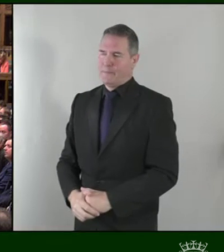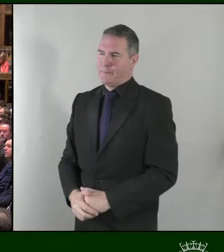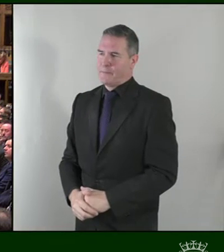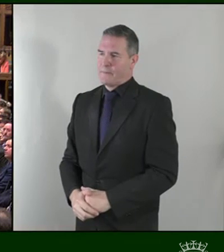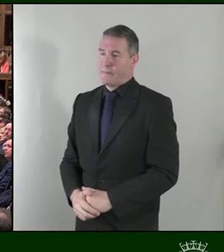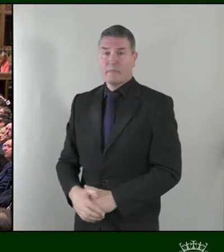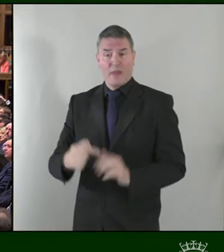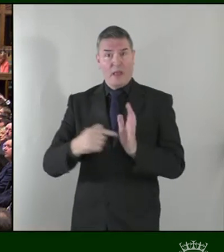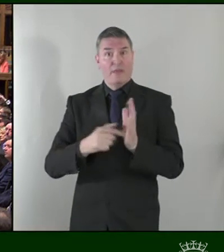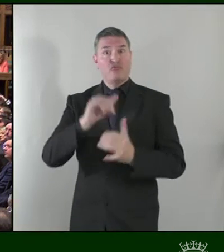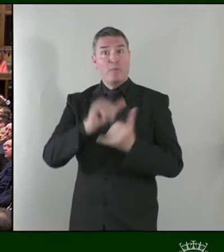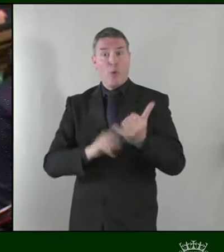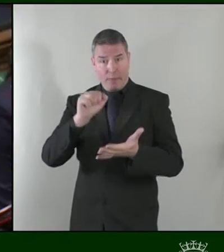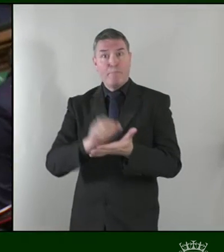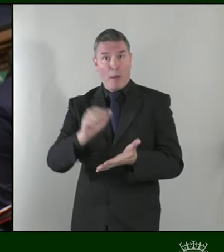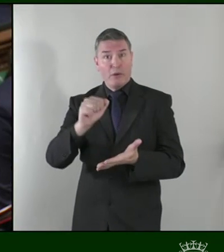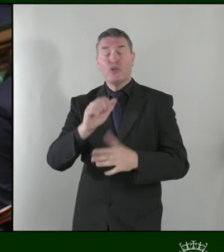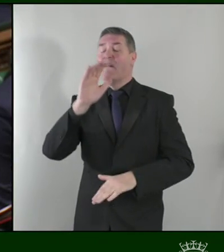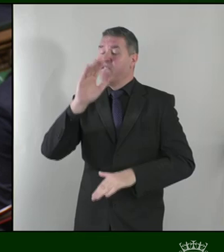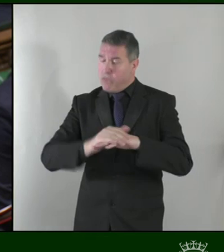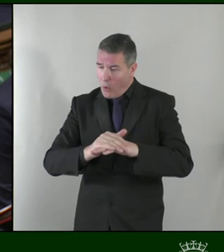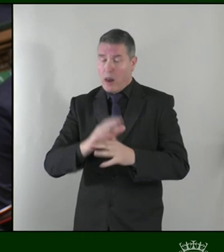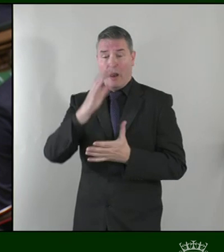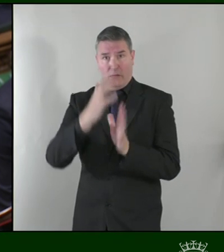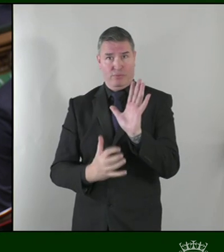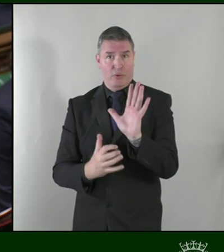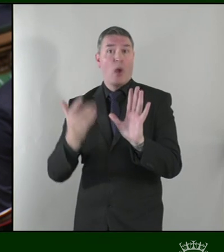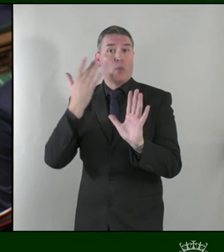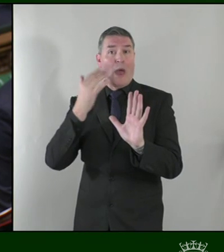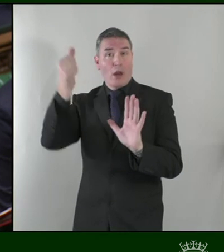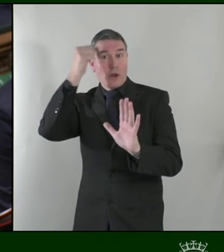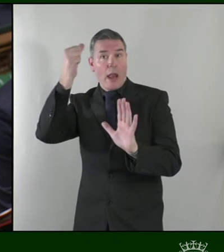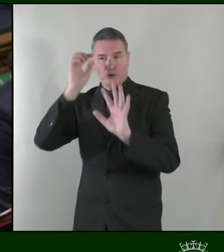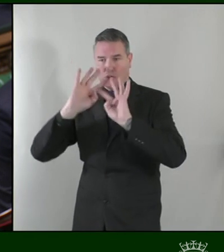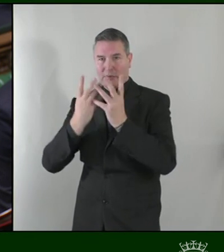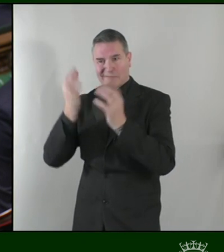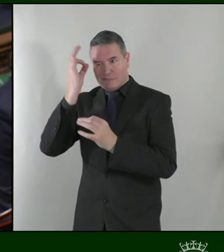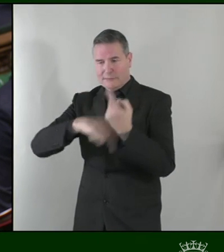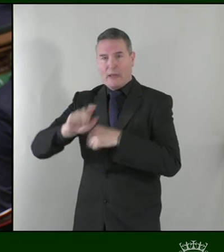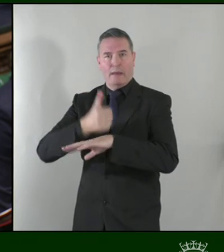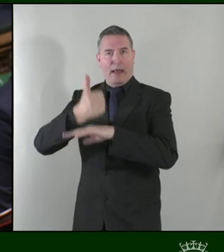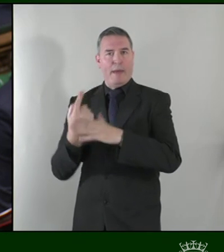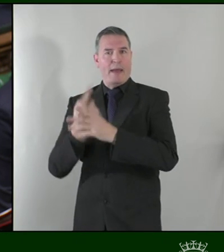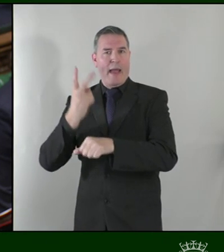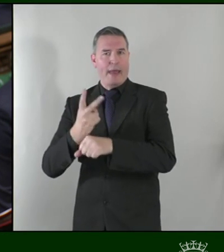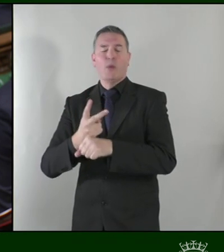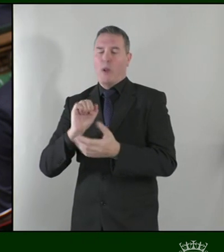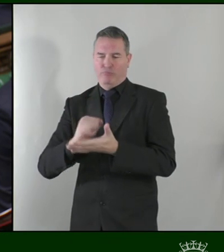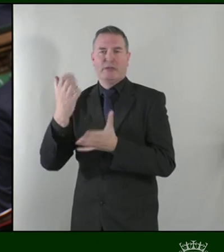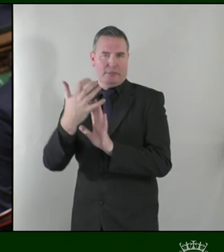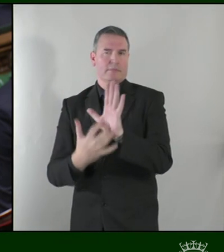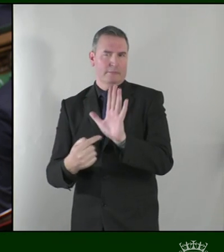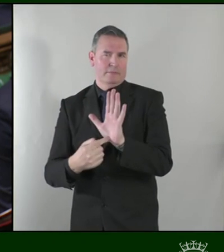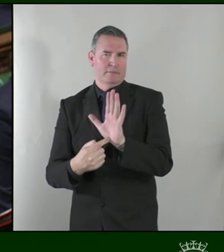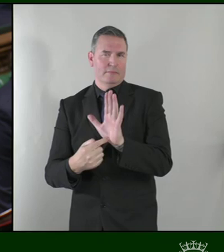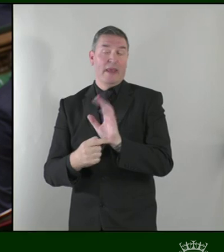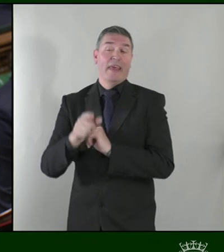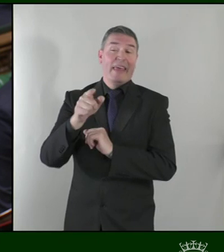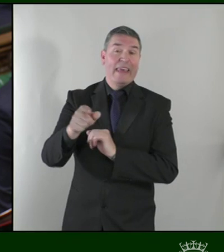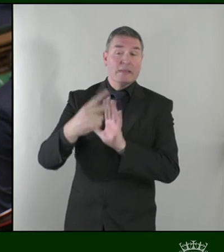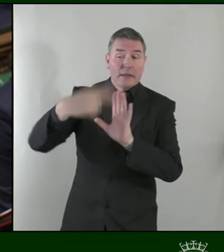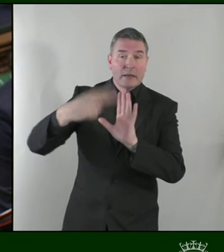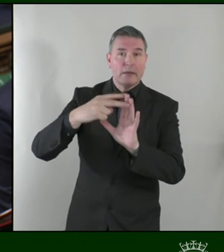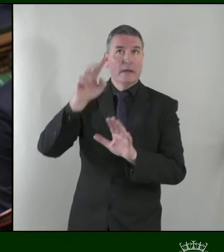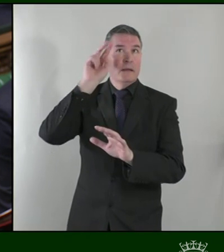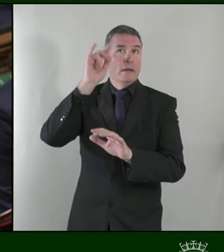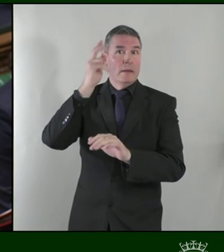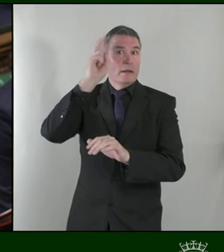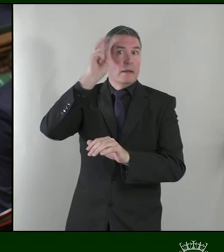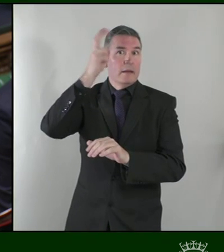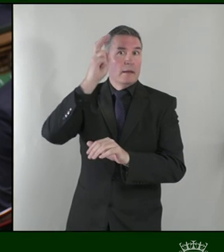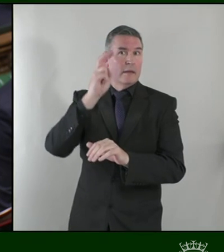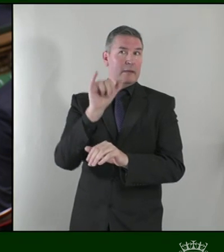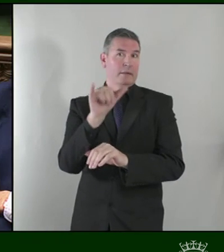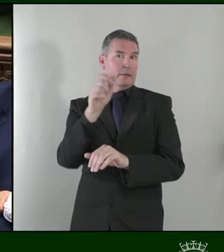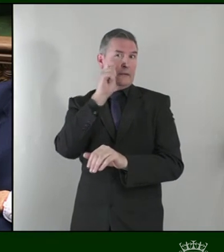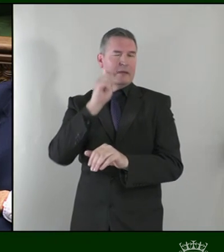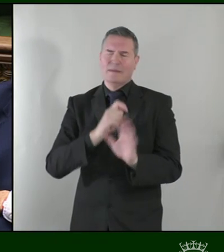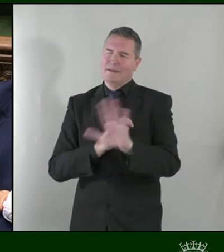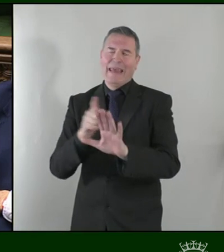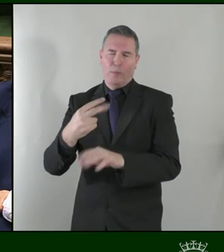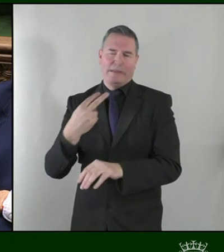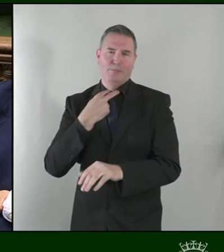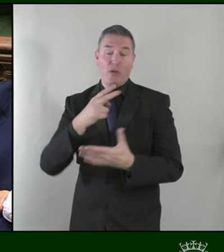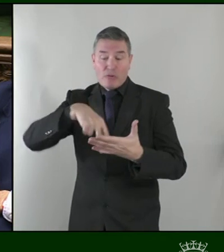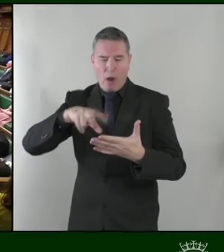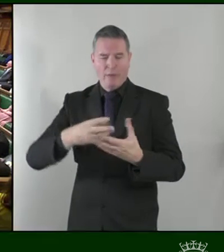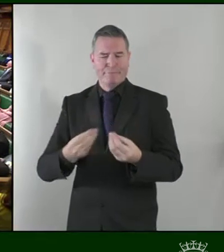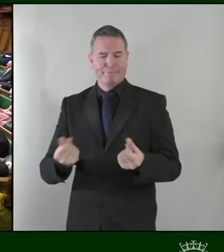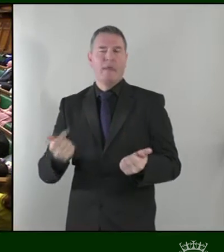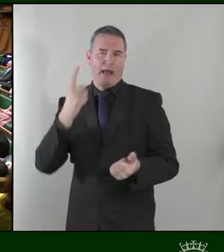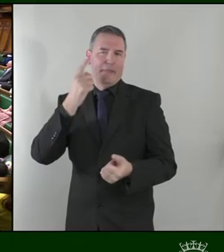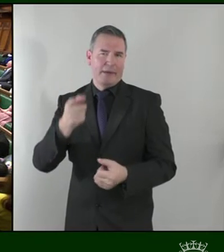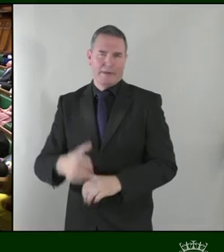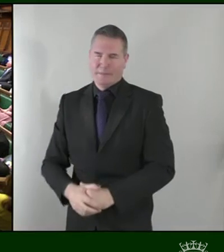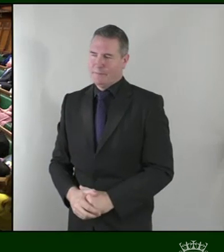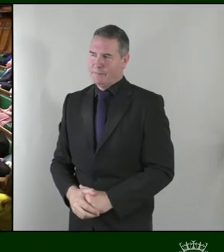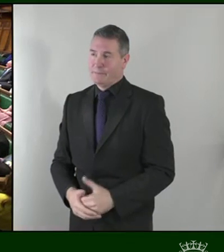The report will of course be published—as the honourable Member knows full well—when the Intelligence and Security Committee is reconstituted, and I think that his conspiratorial frame of mind is likely to be thoroughly disappointed by the results.